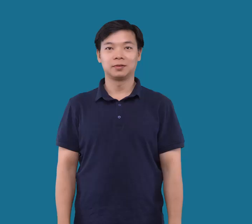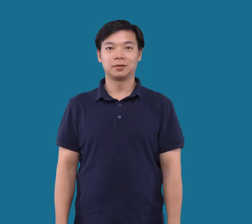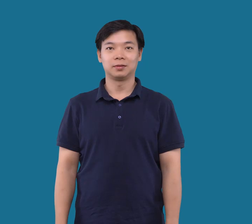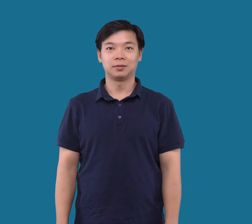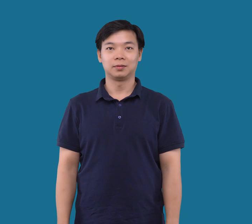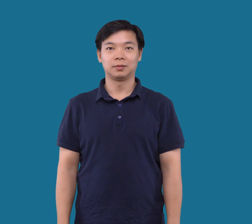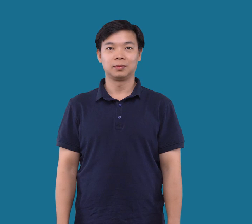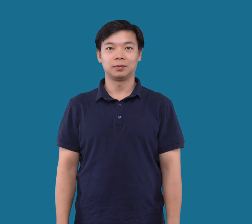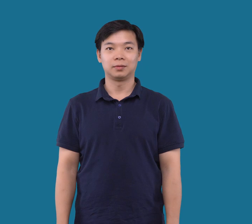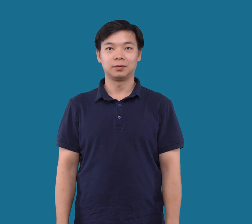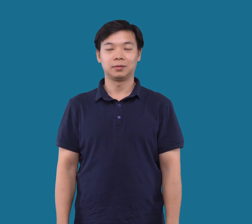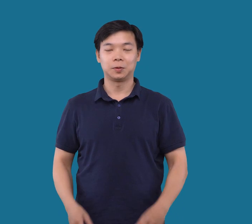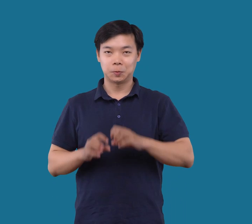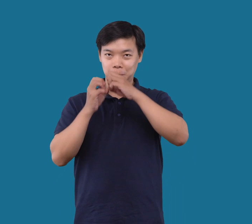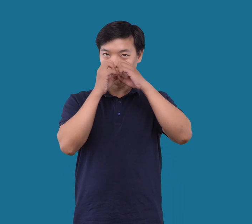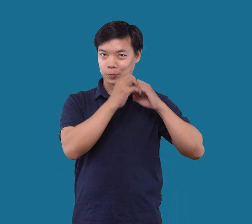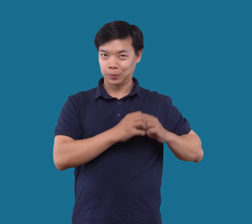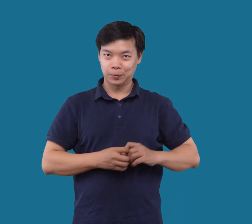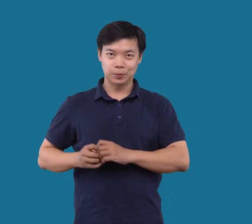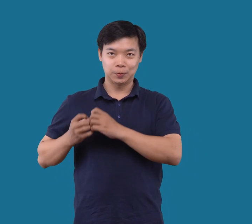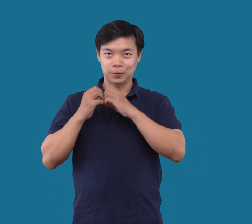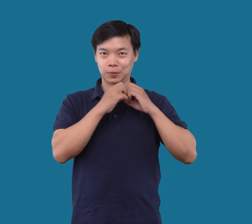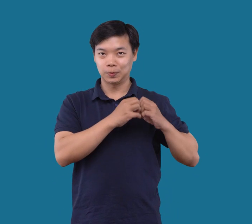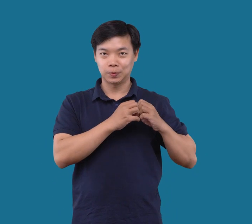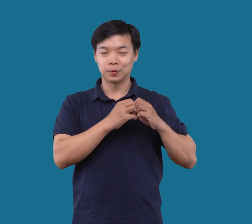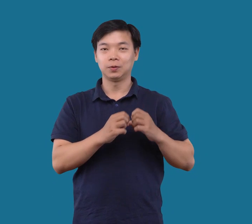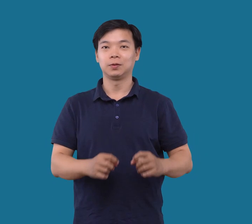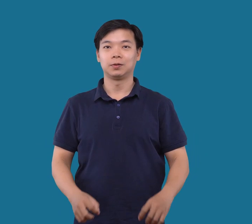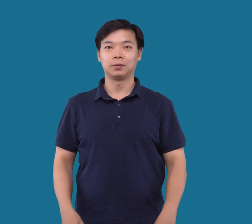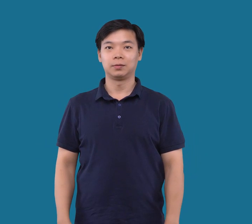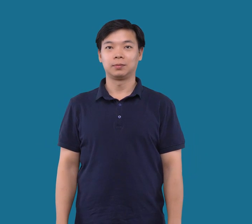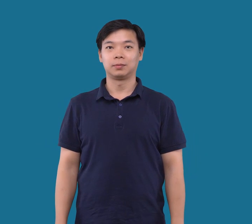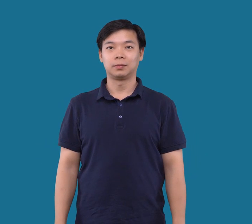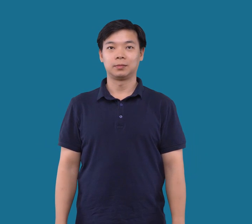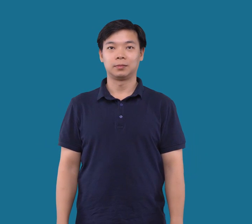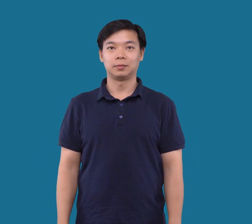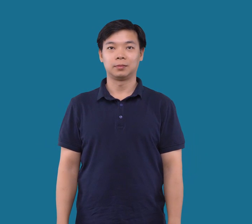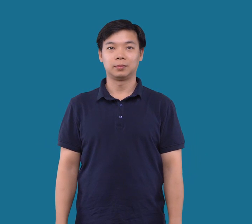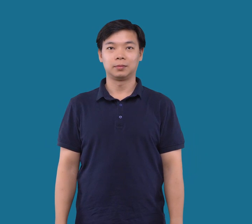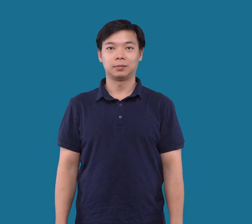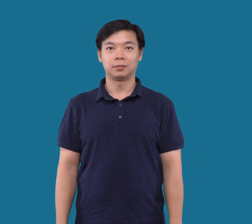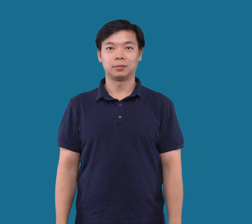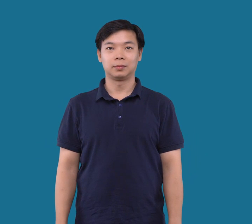điều trị